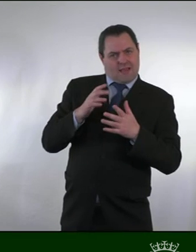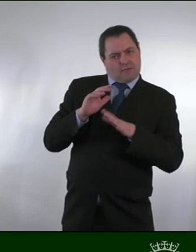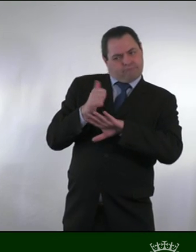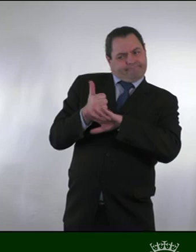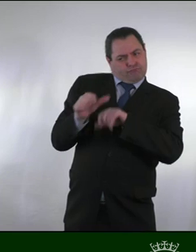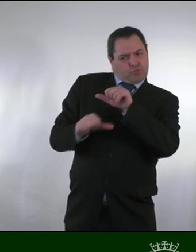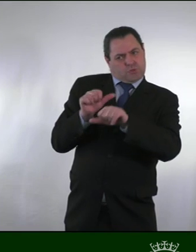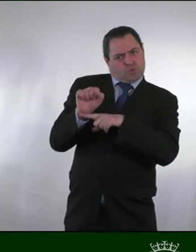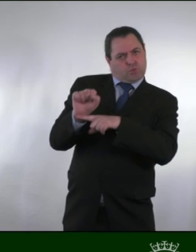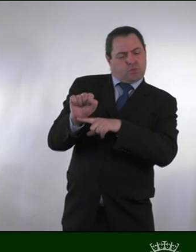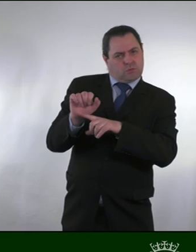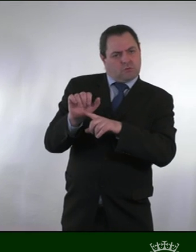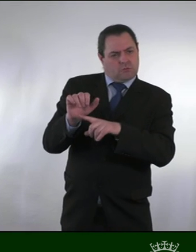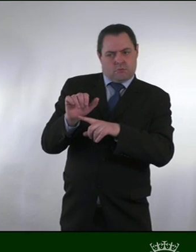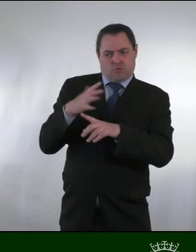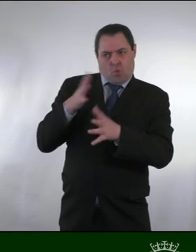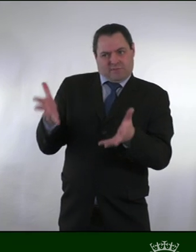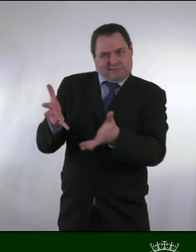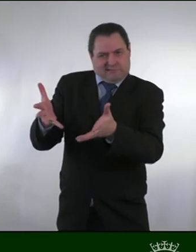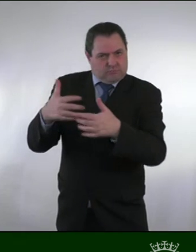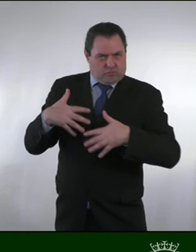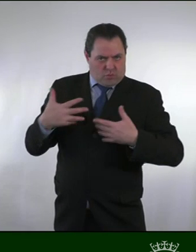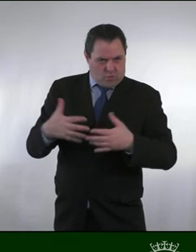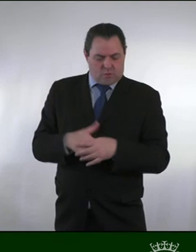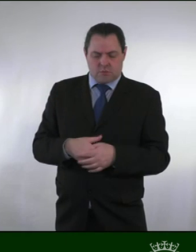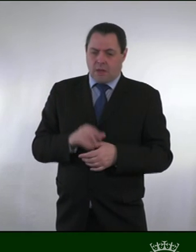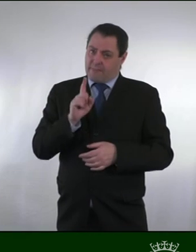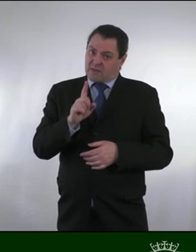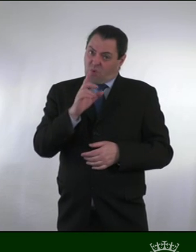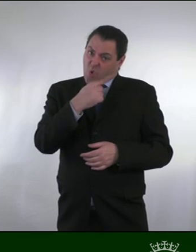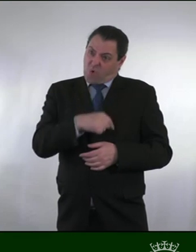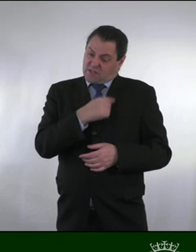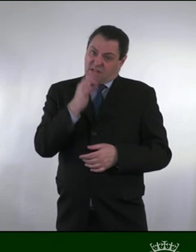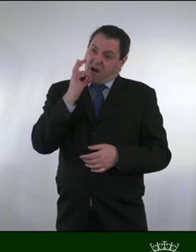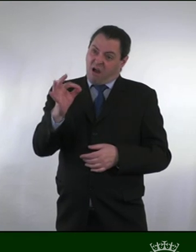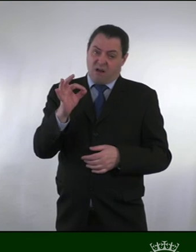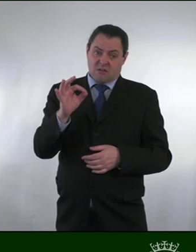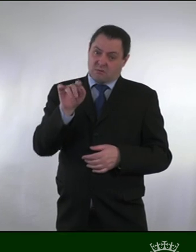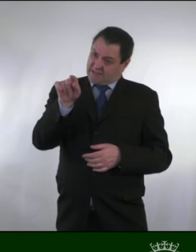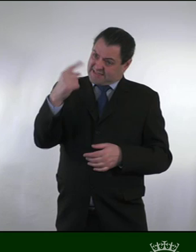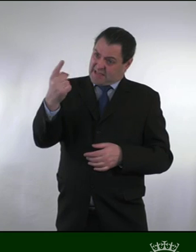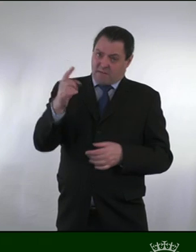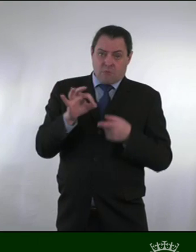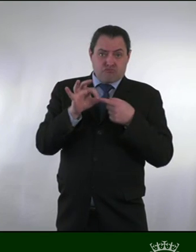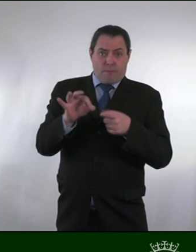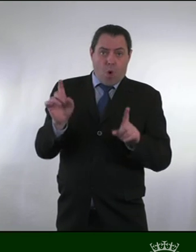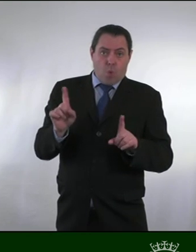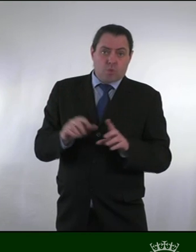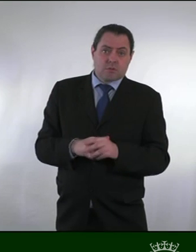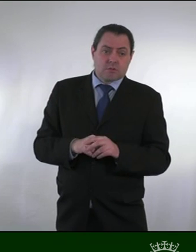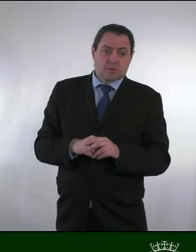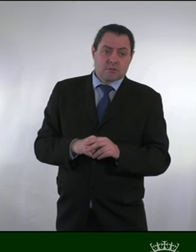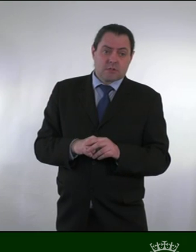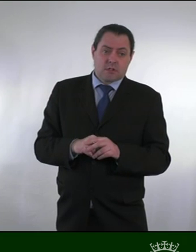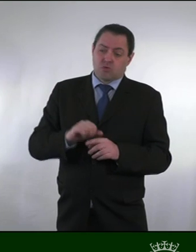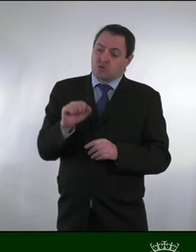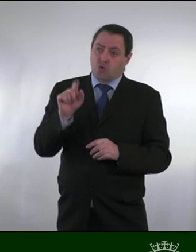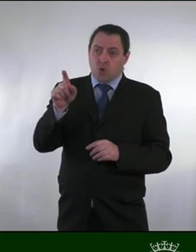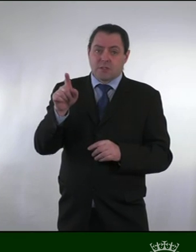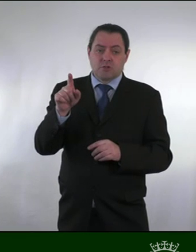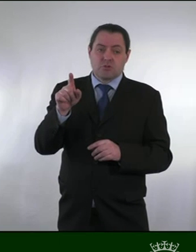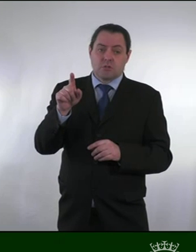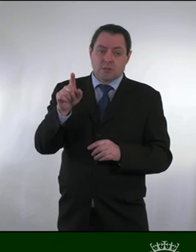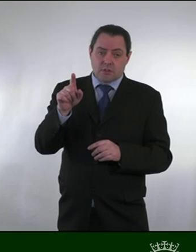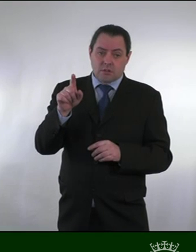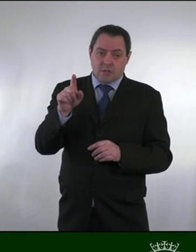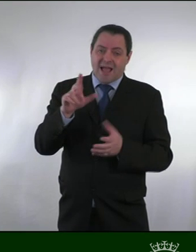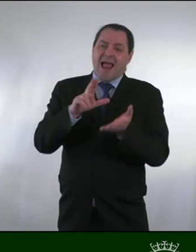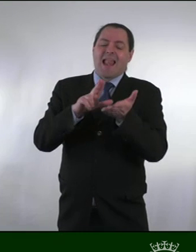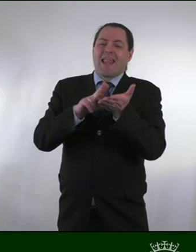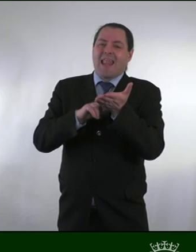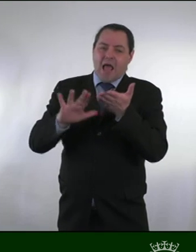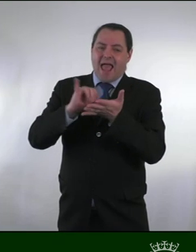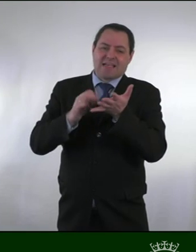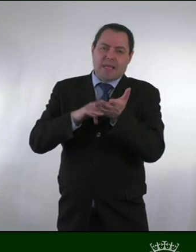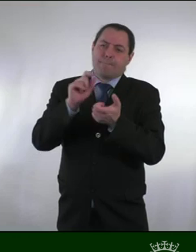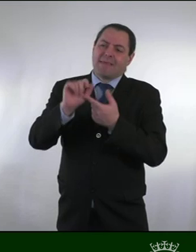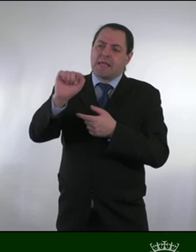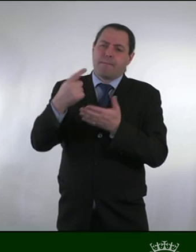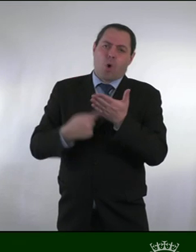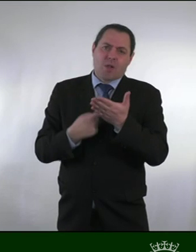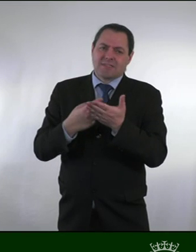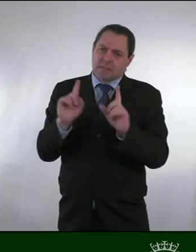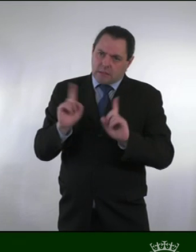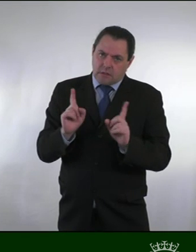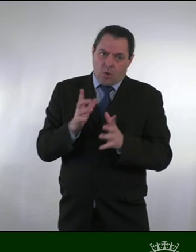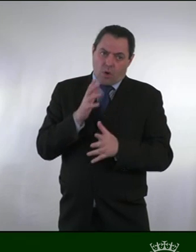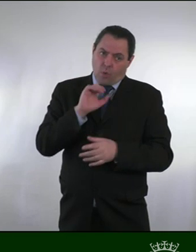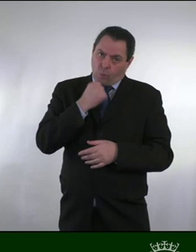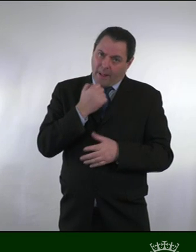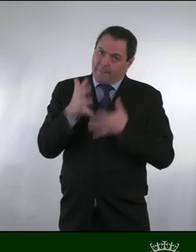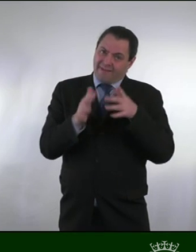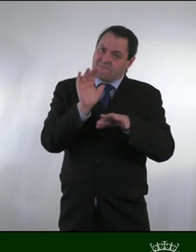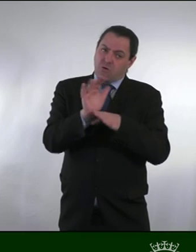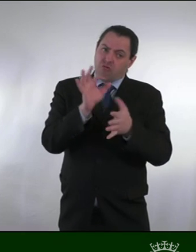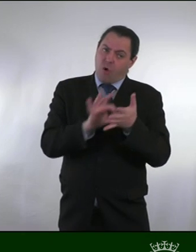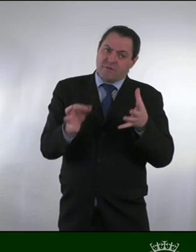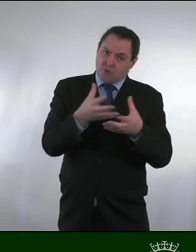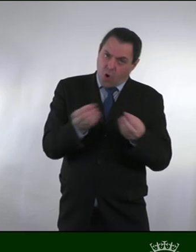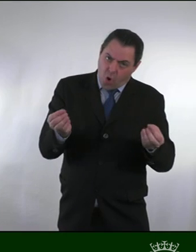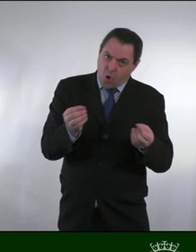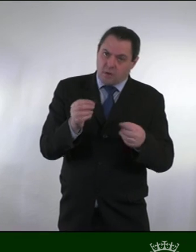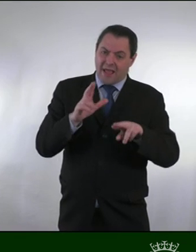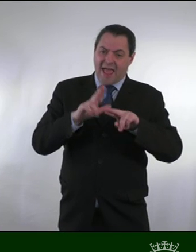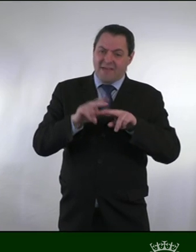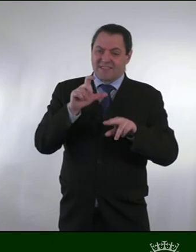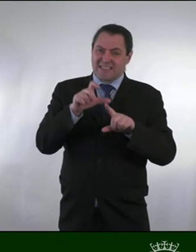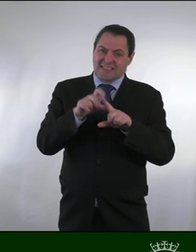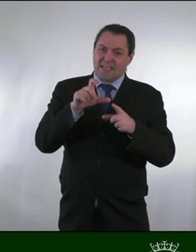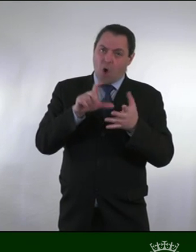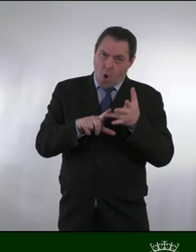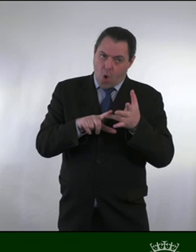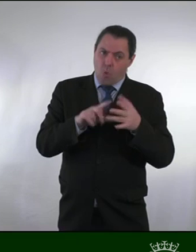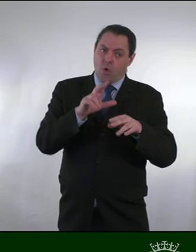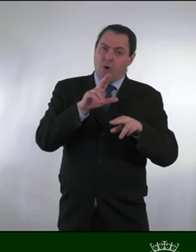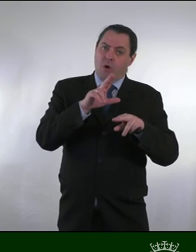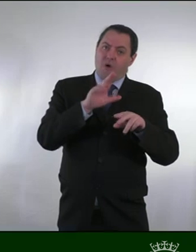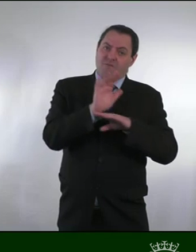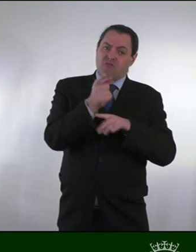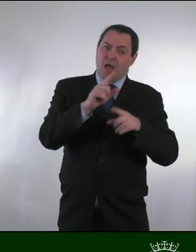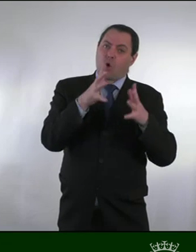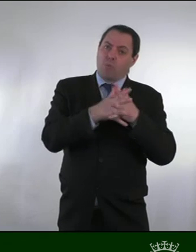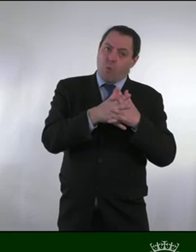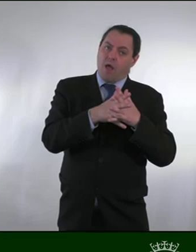what is happening. I ask the right honourable Gentleman, in all sincerity, what he would propose by way of a Scottish national—not nationalist but national—foreign policy: would he break up the FCDO, which, after all, has a big branch in East Kilbride?